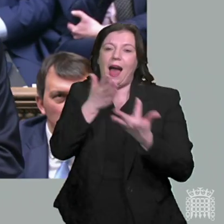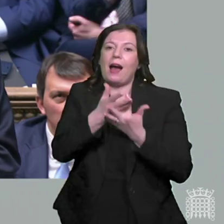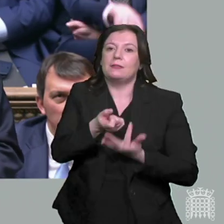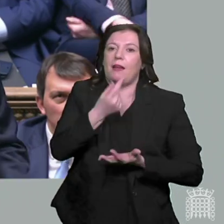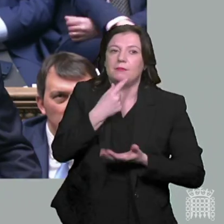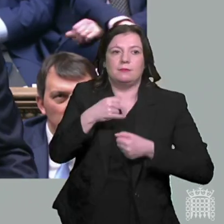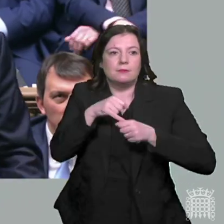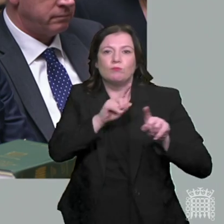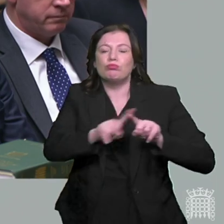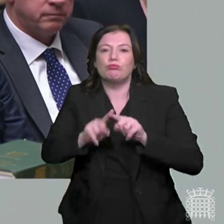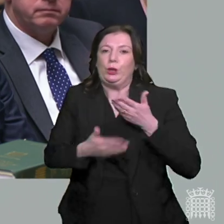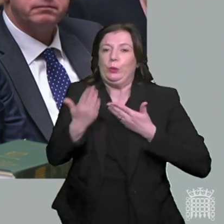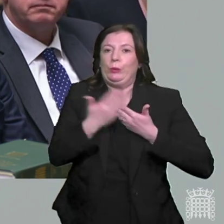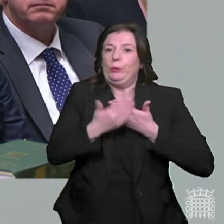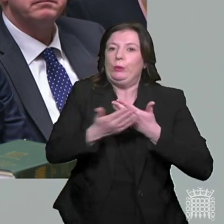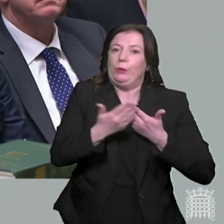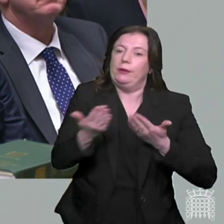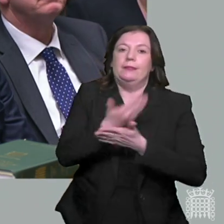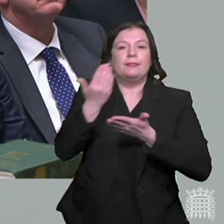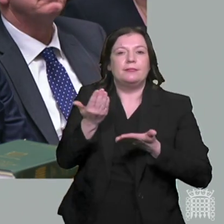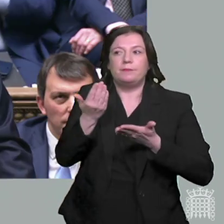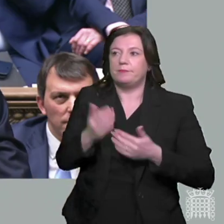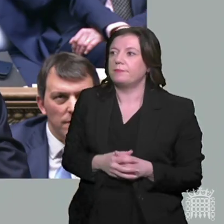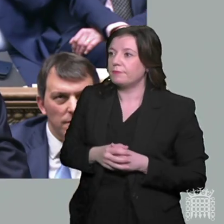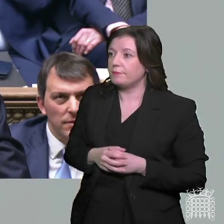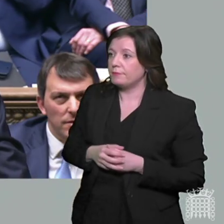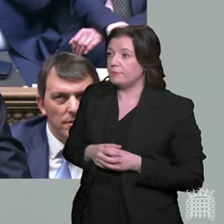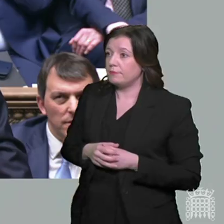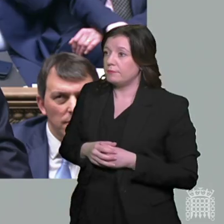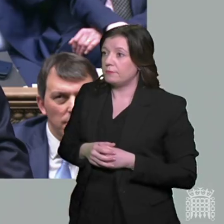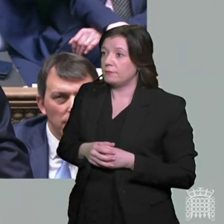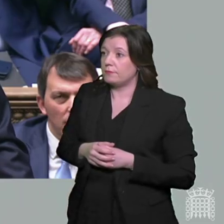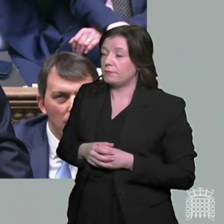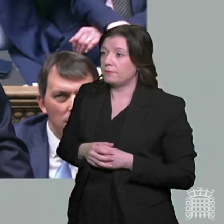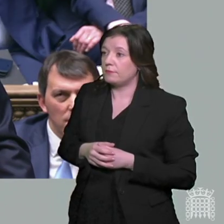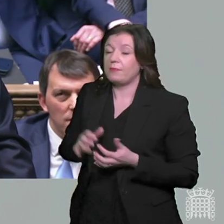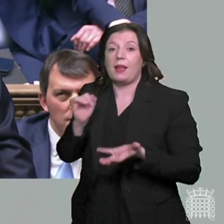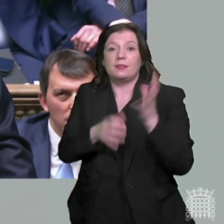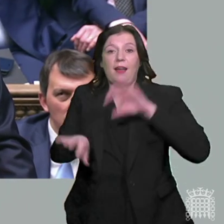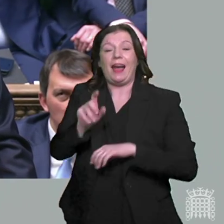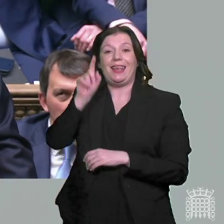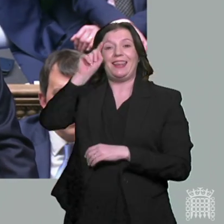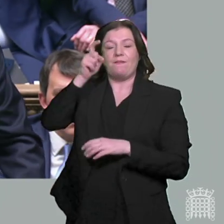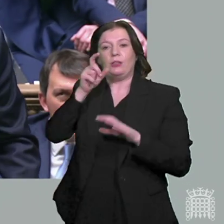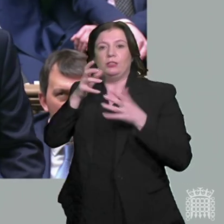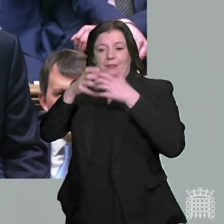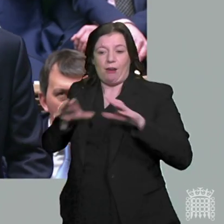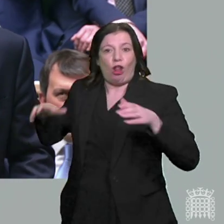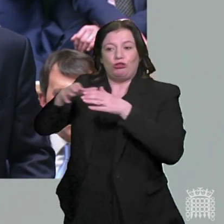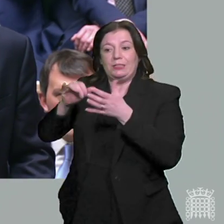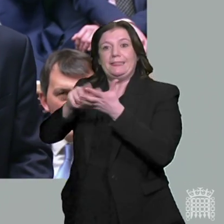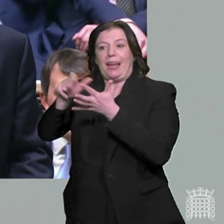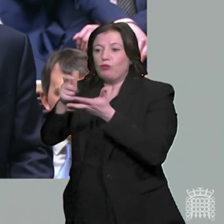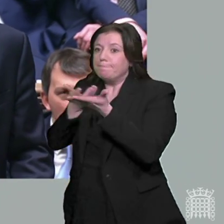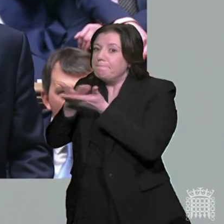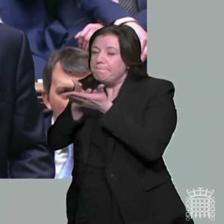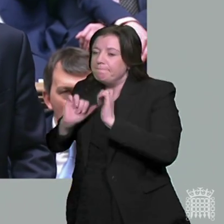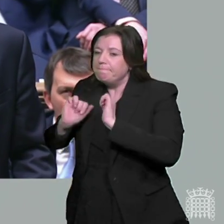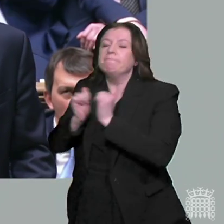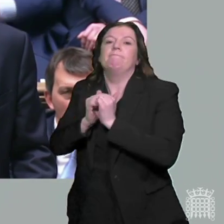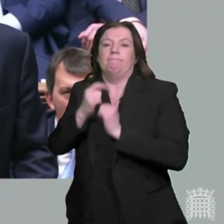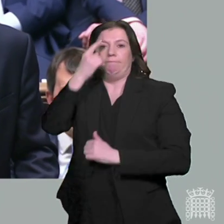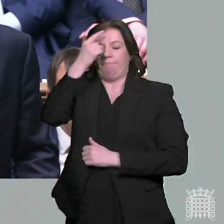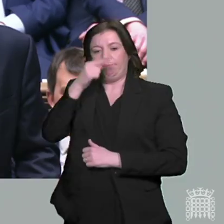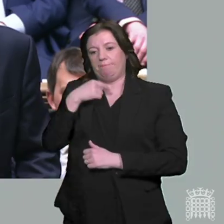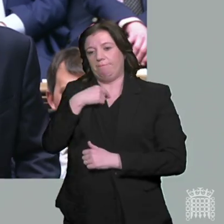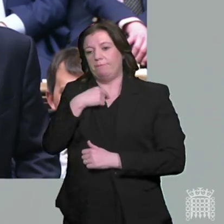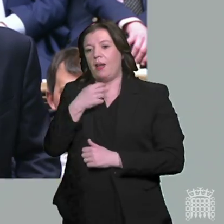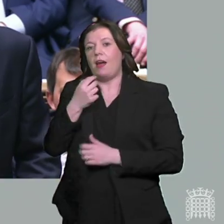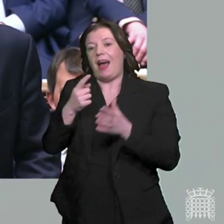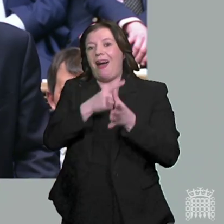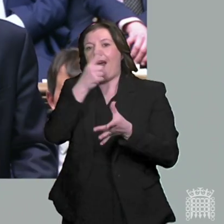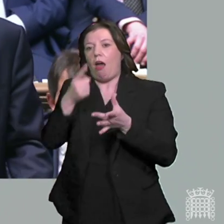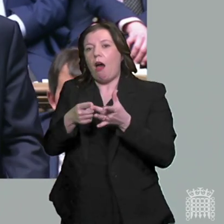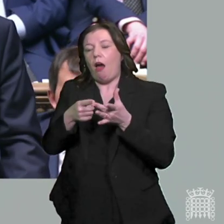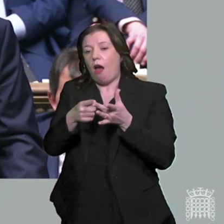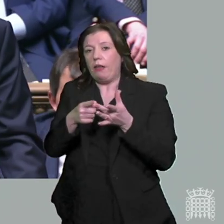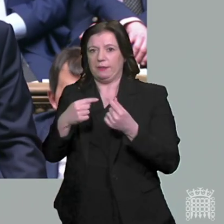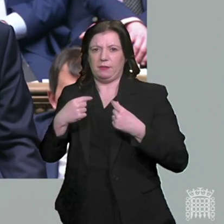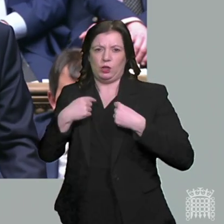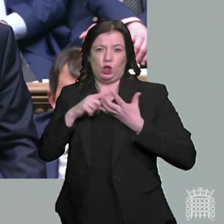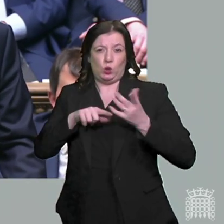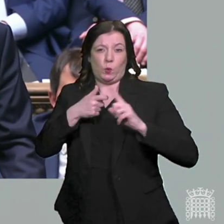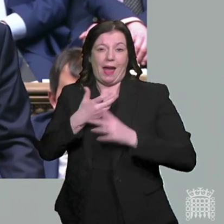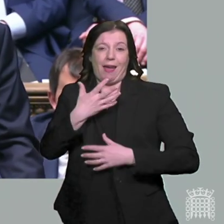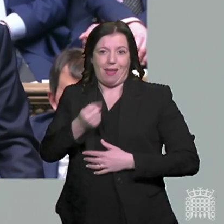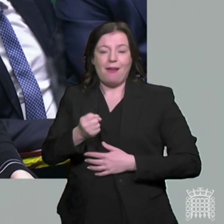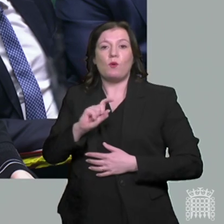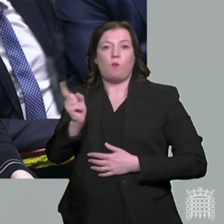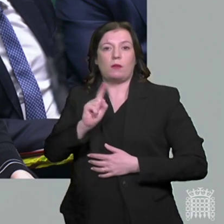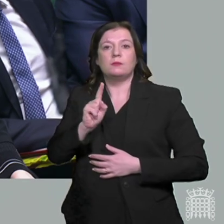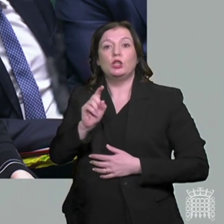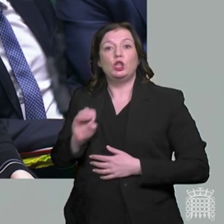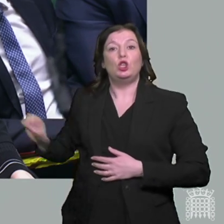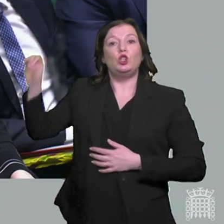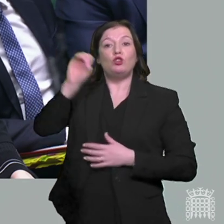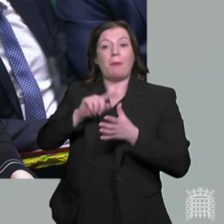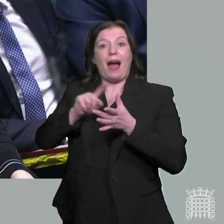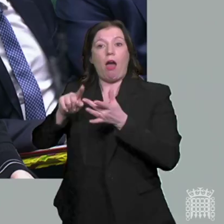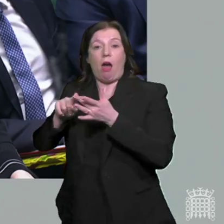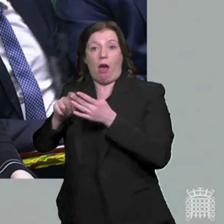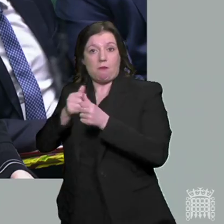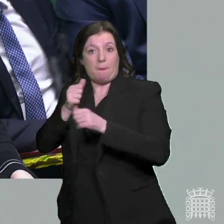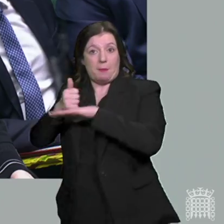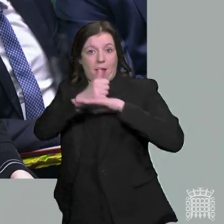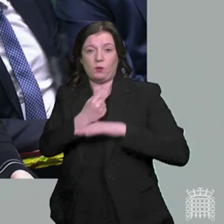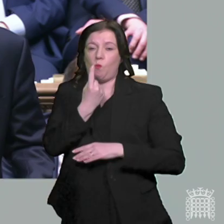Today, with our talented Science, Innovation and Technology Secretary, I also take measures to strengthen our position in artificial intelligence, where the UK hosts one third of all European companies.